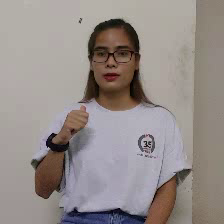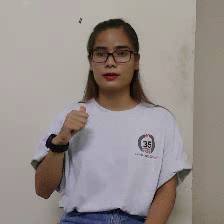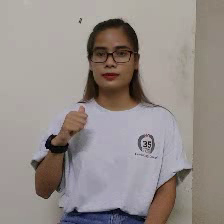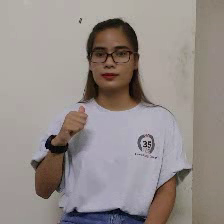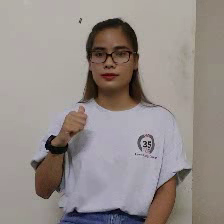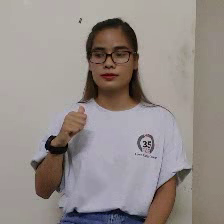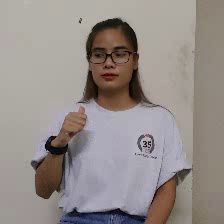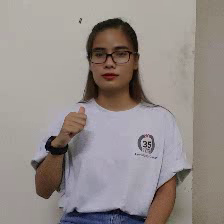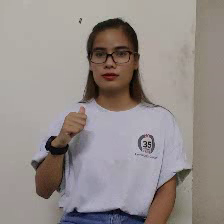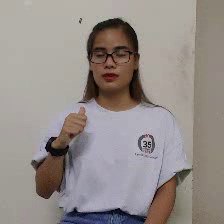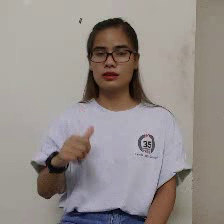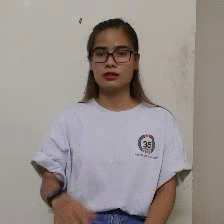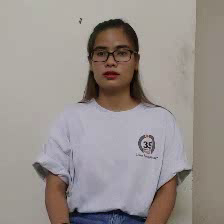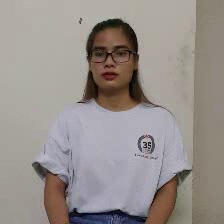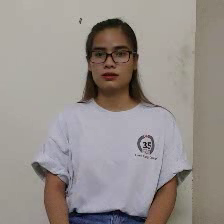Nghỉ ngơi